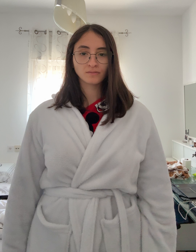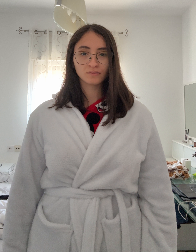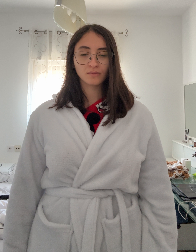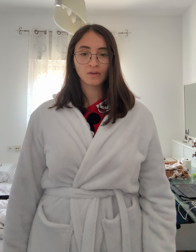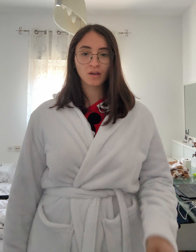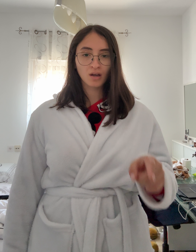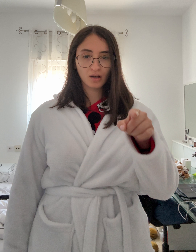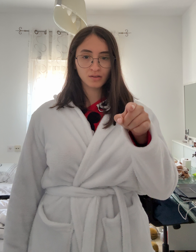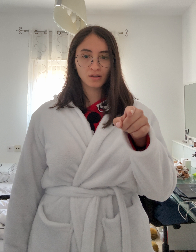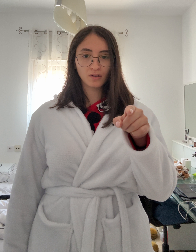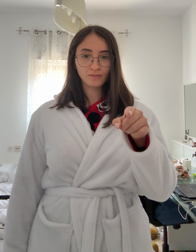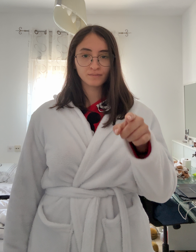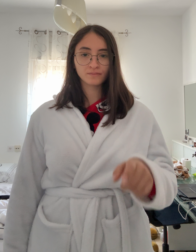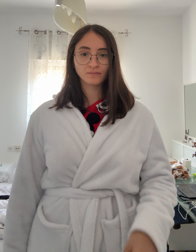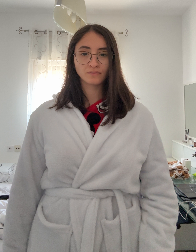אתה